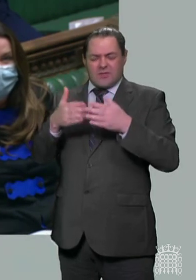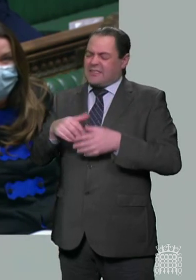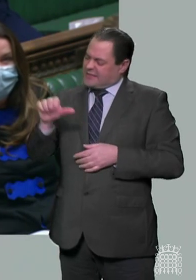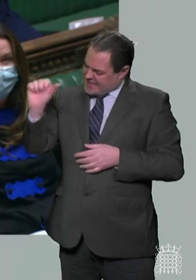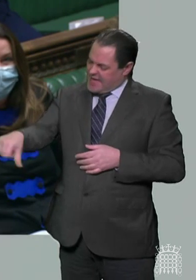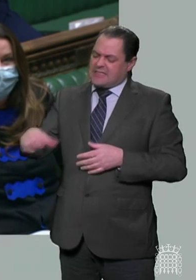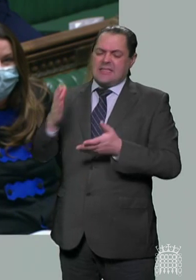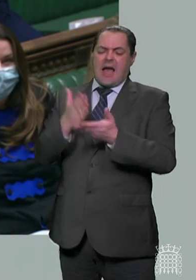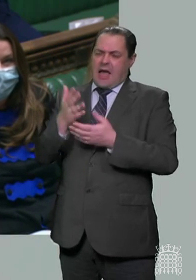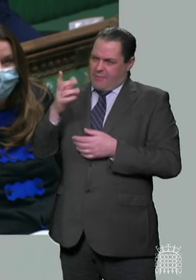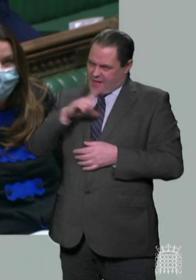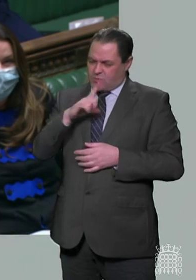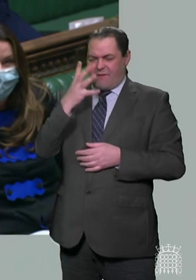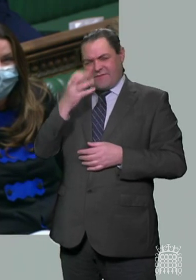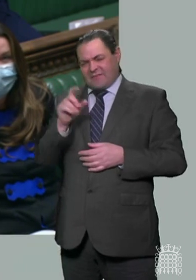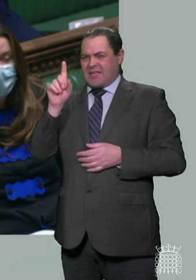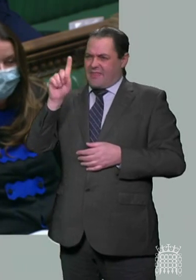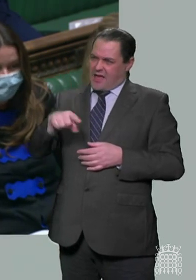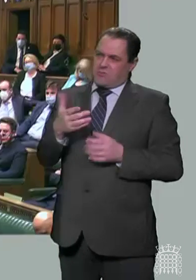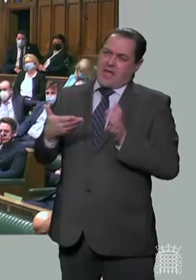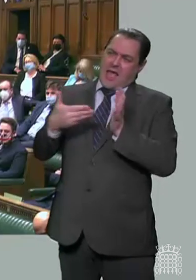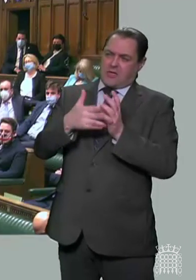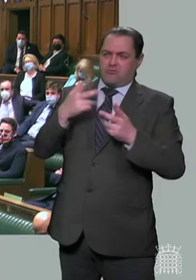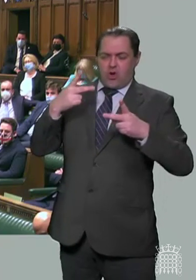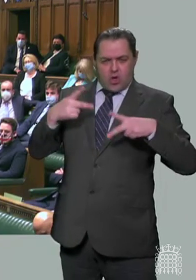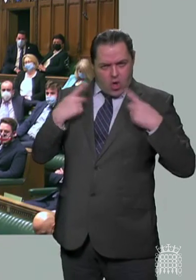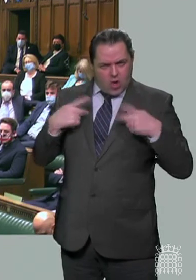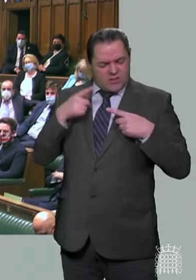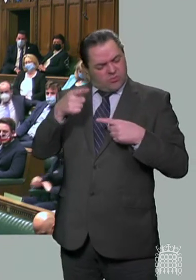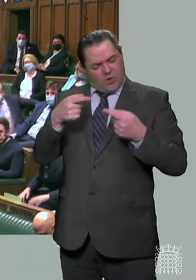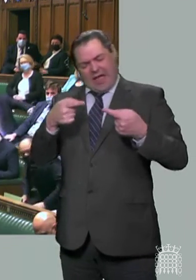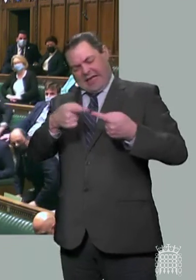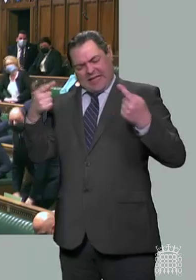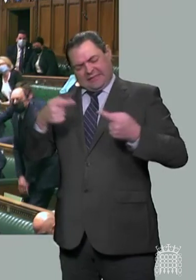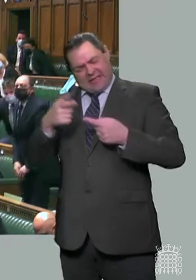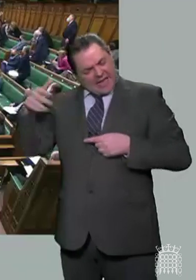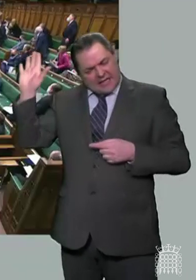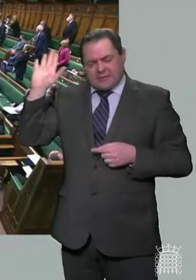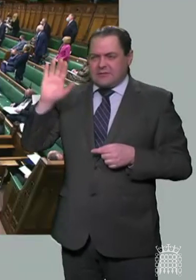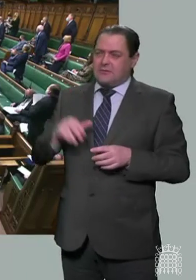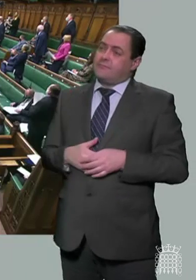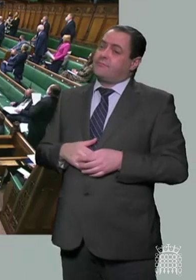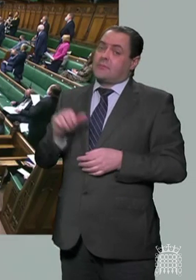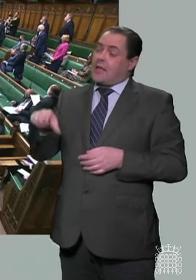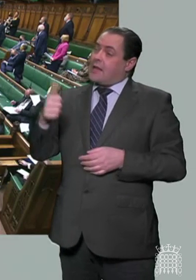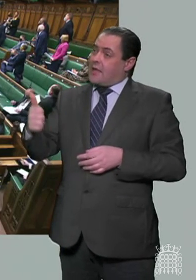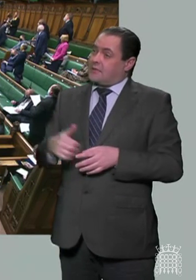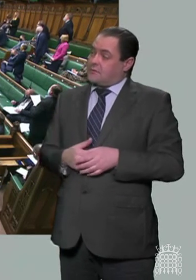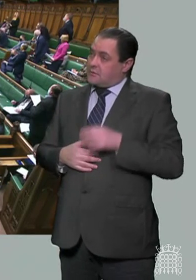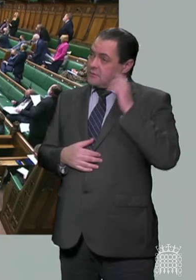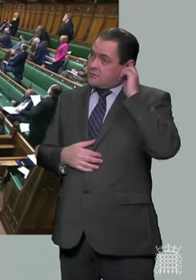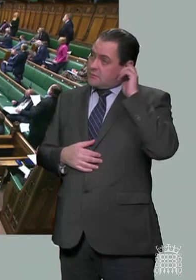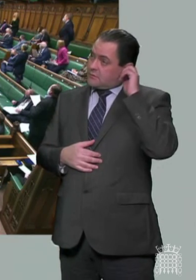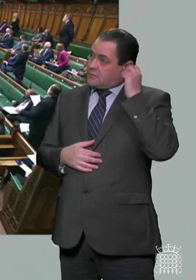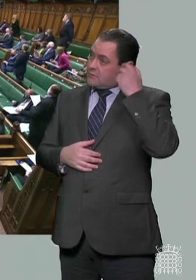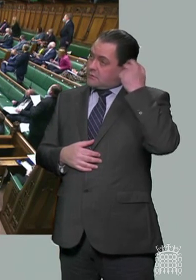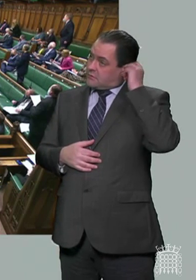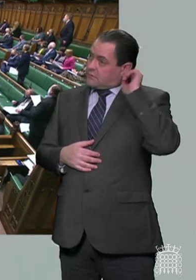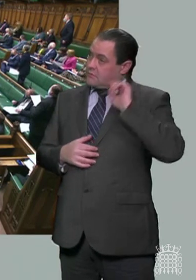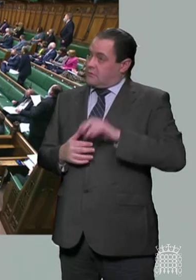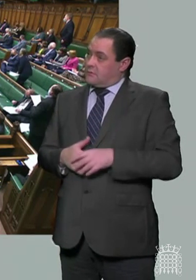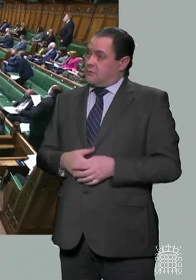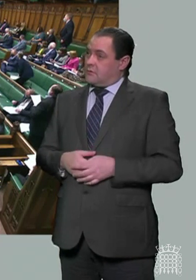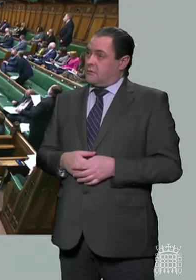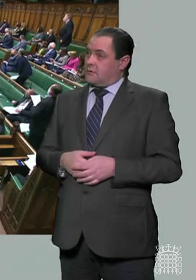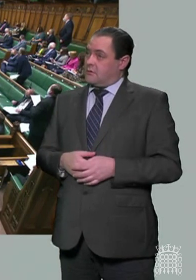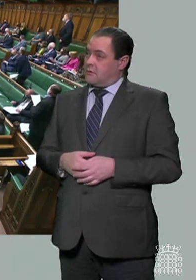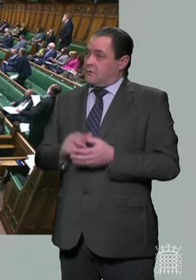And that is why we are recruiting 50,000 more nurses.